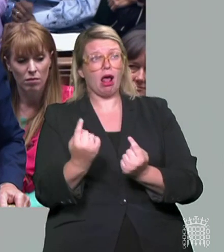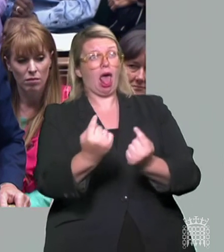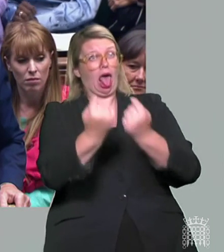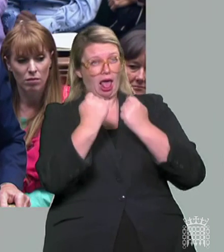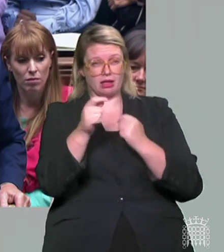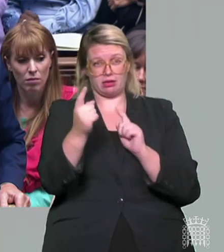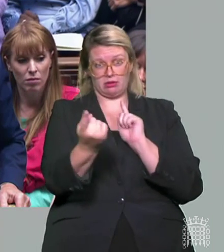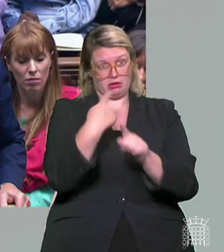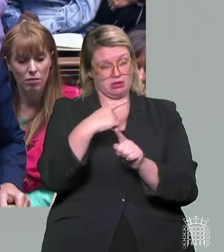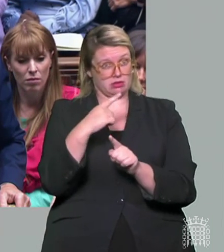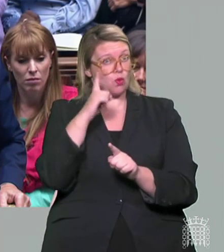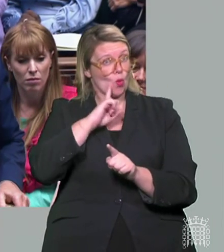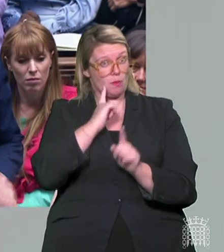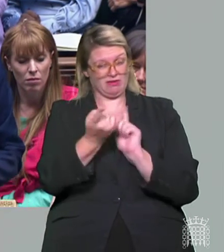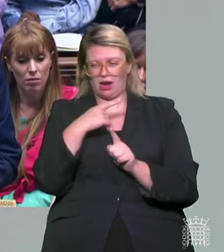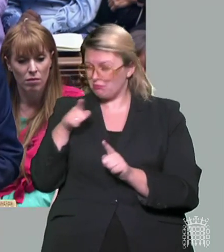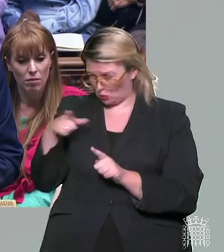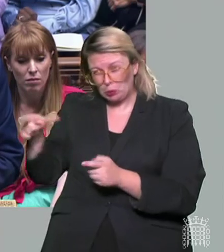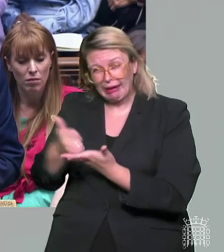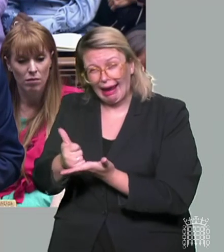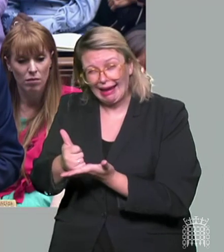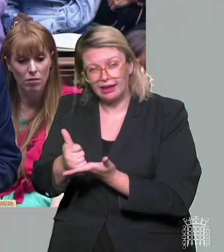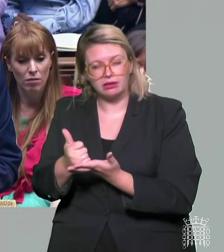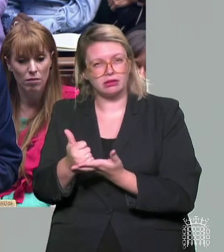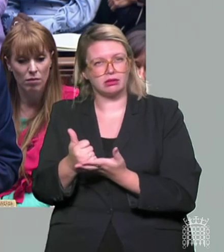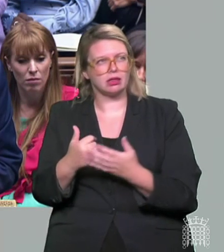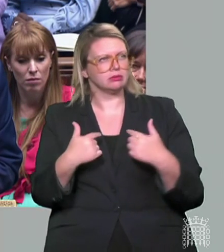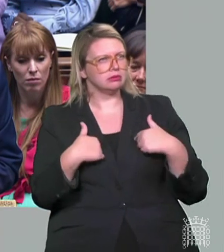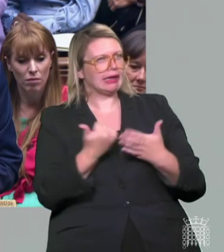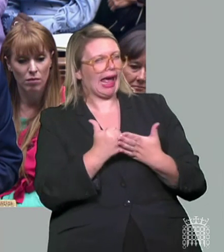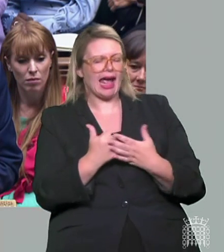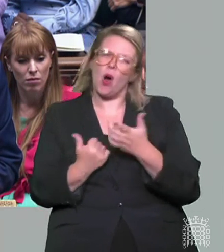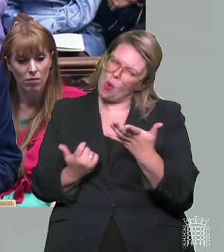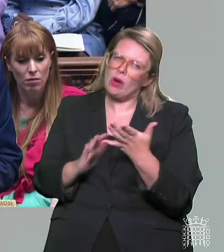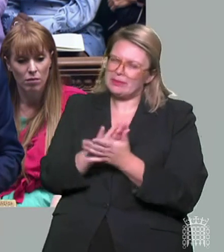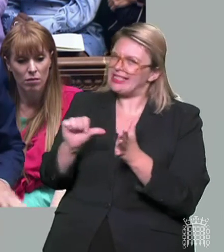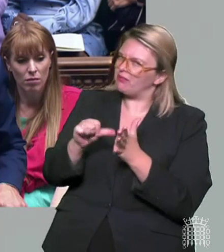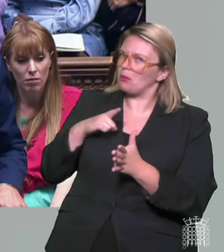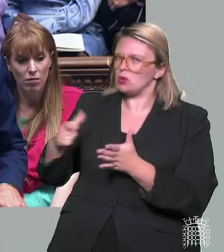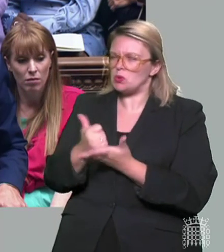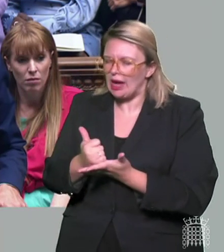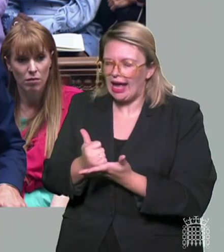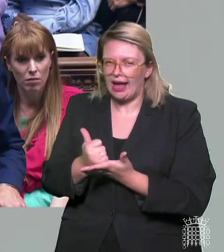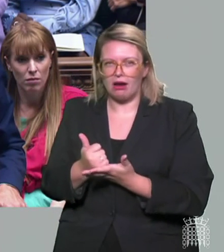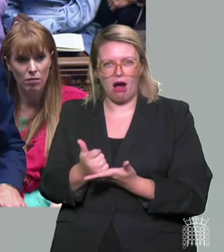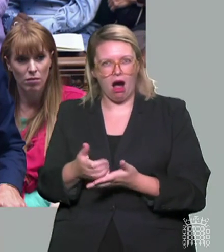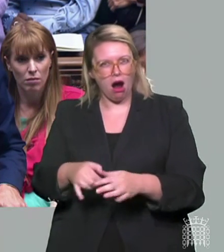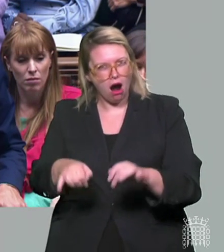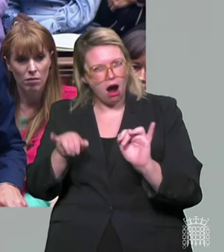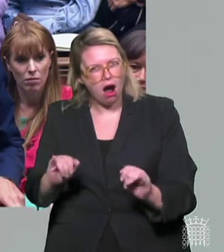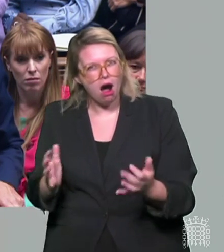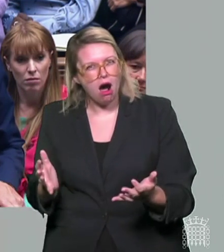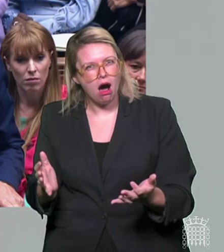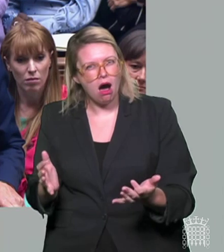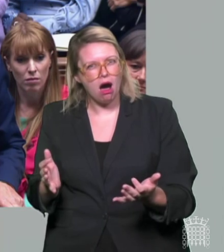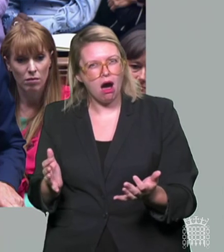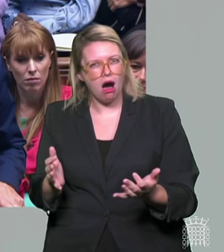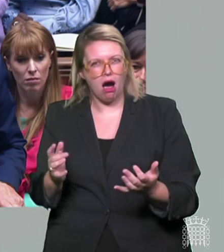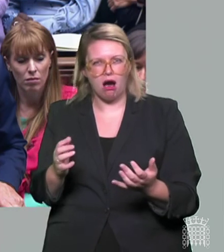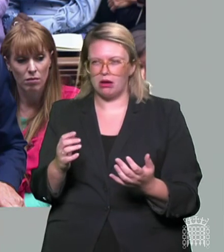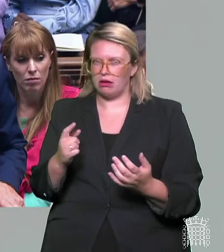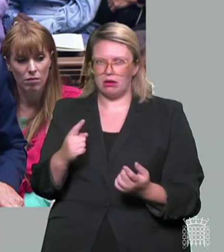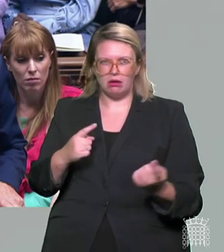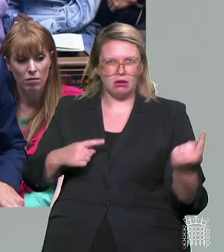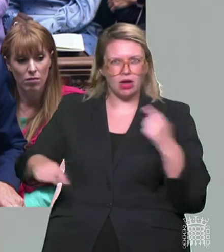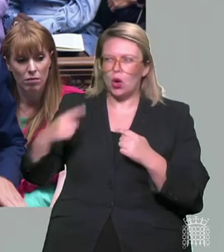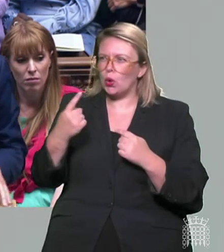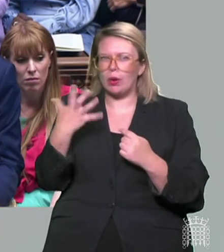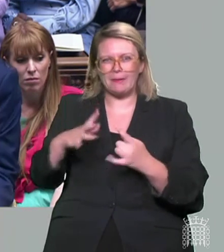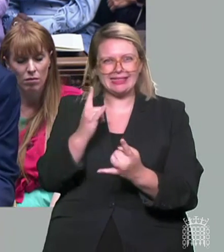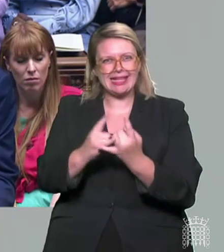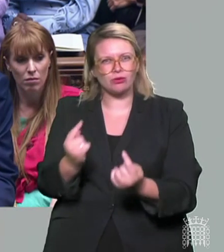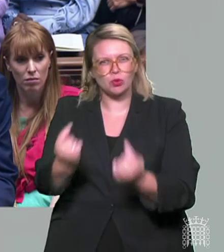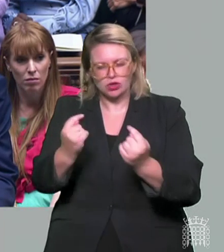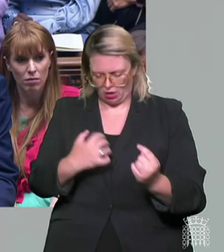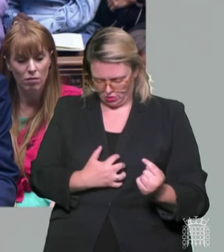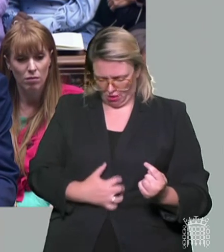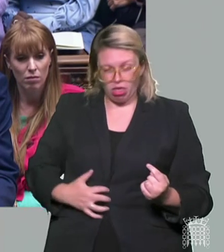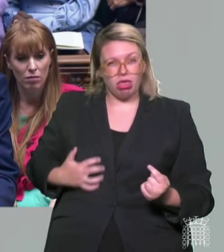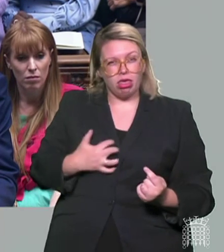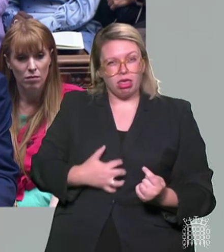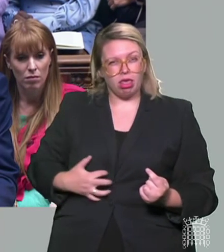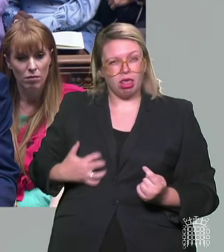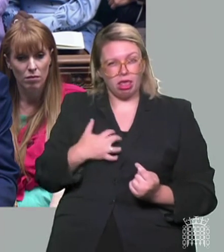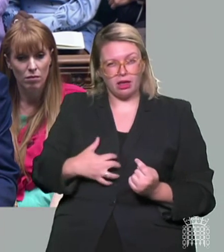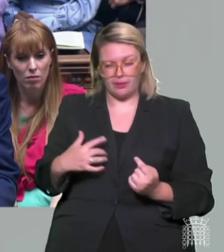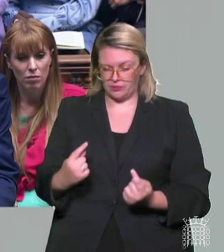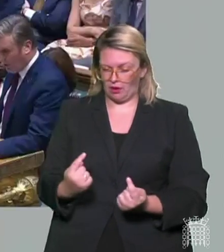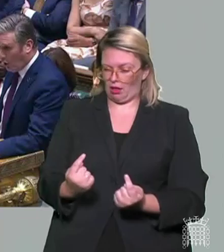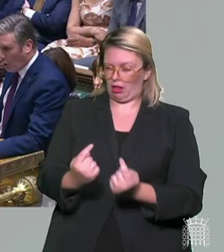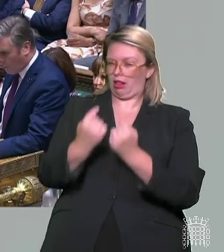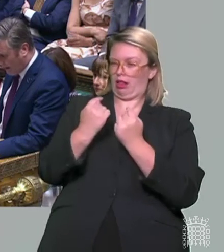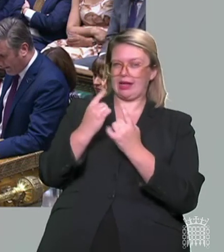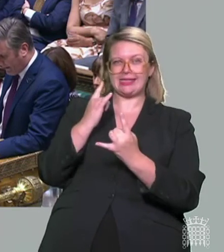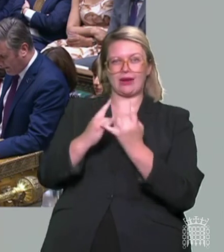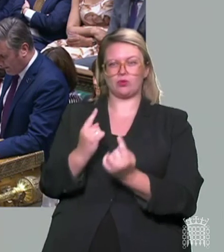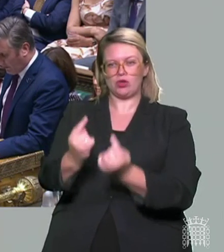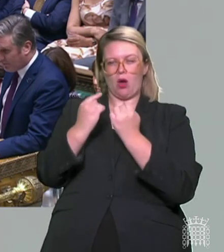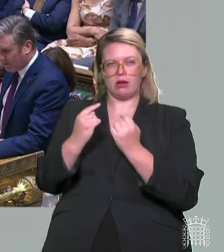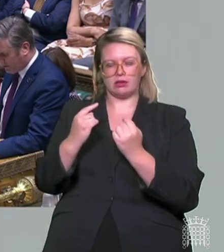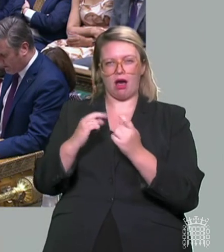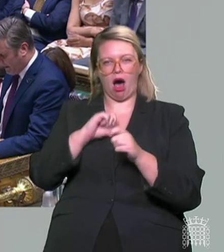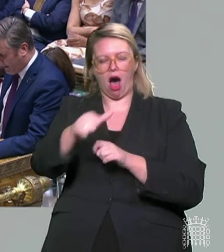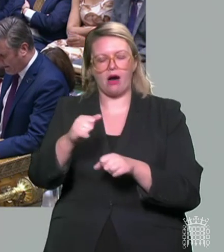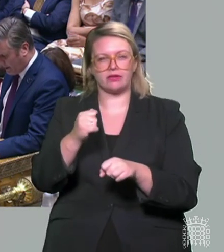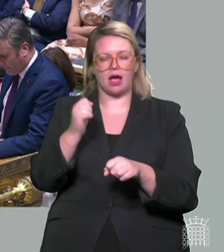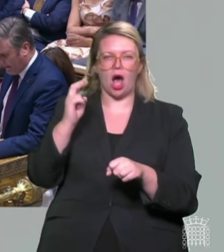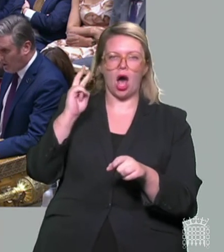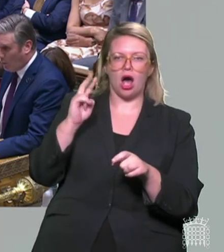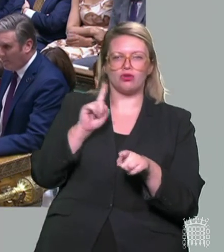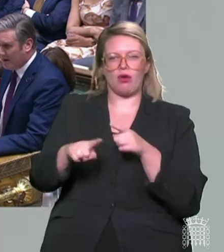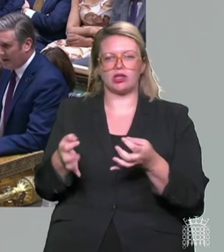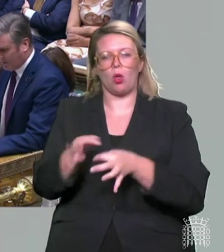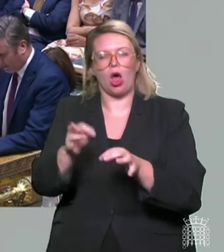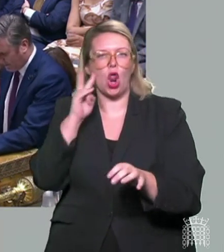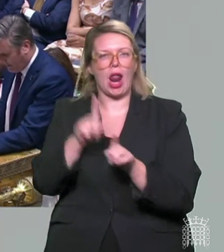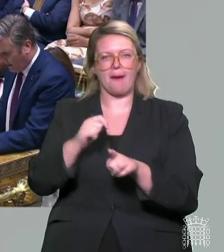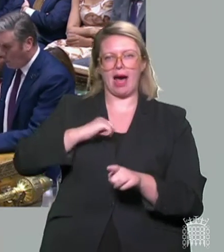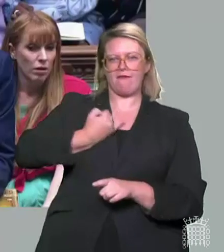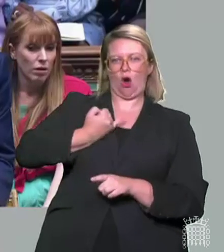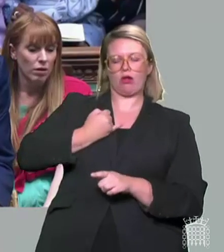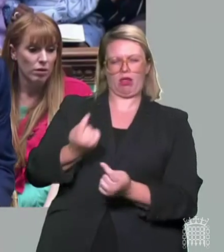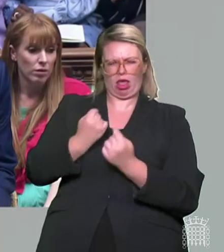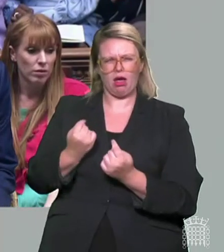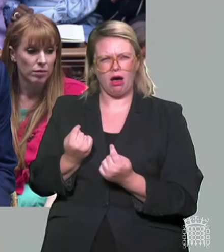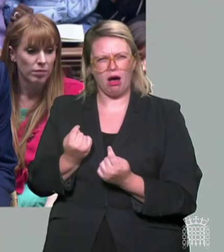When he said that he was, she replied, “That doesn’t make it straightforward.” That comment will sicken anyone who has experienced sexual assault and then been made to feel like they somehow asked for it, or who worry that prejudice means their complaint will not be taken seriously.